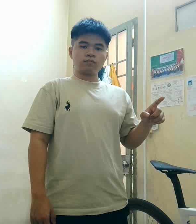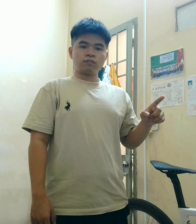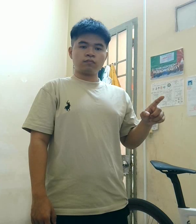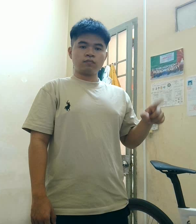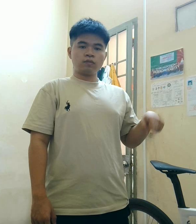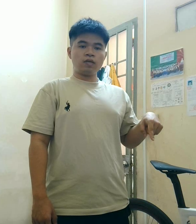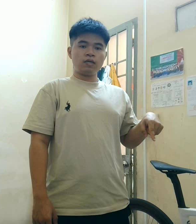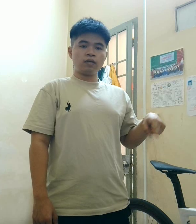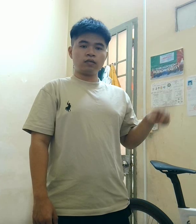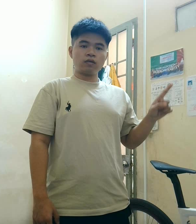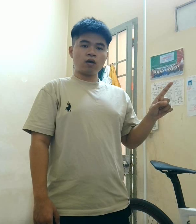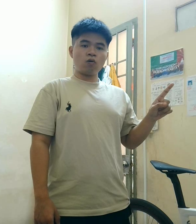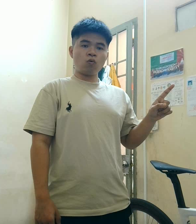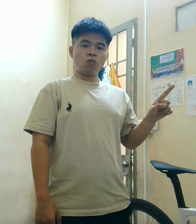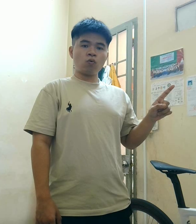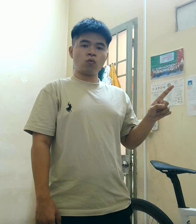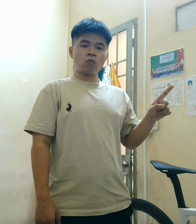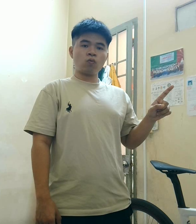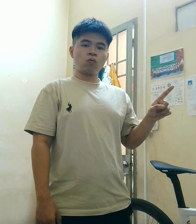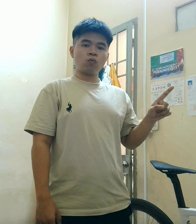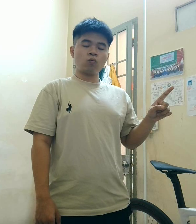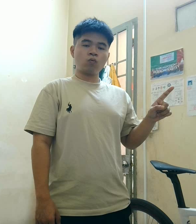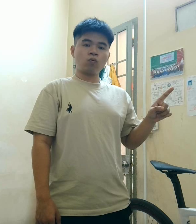di dau